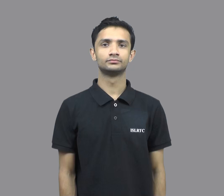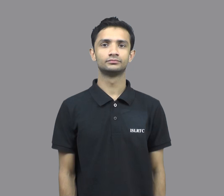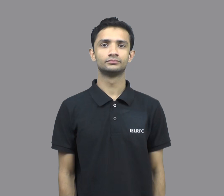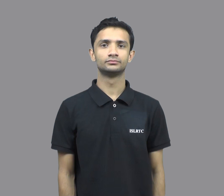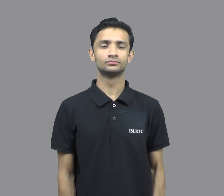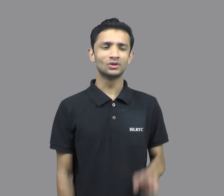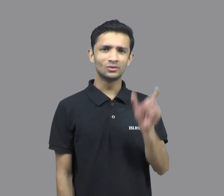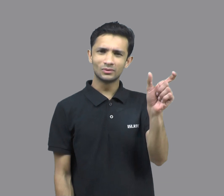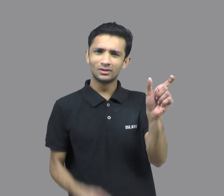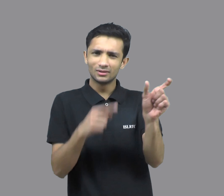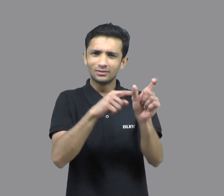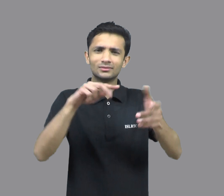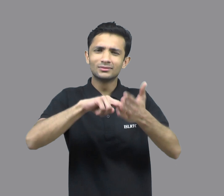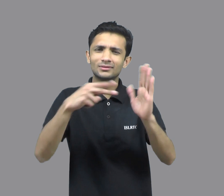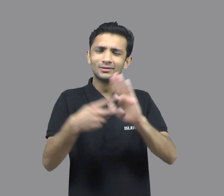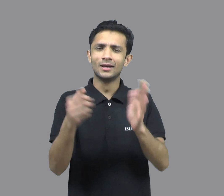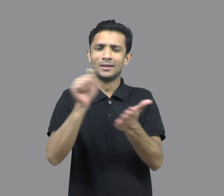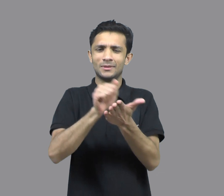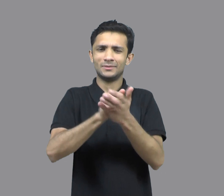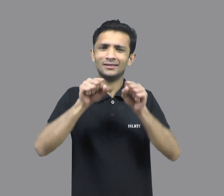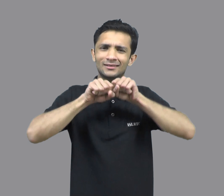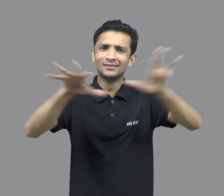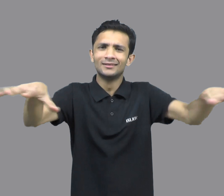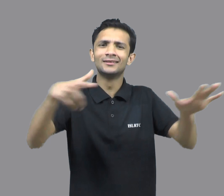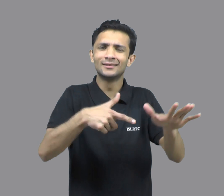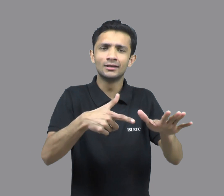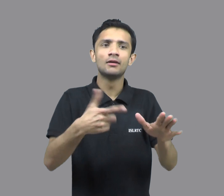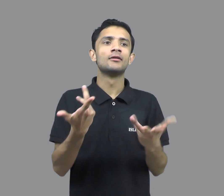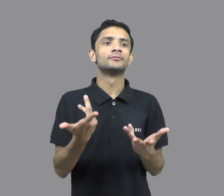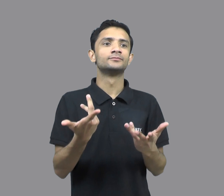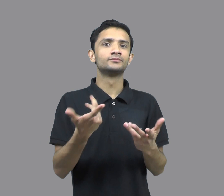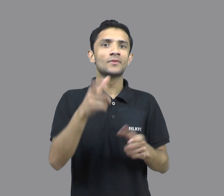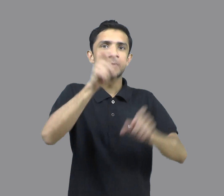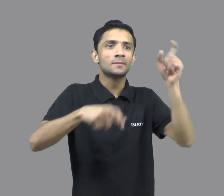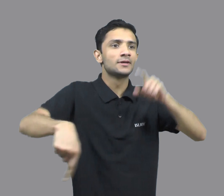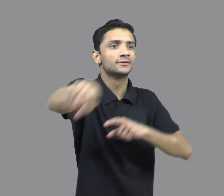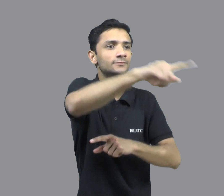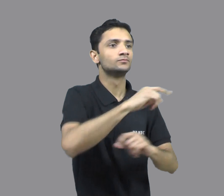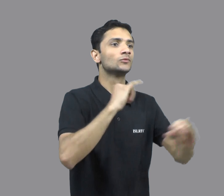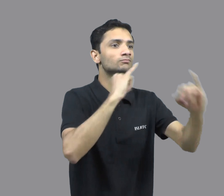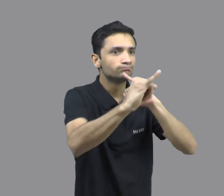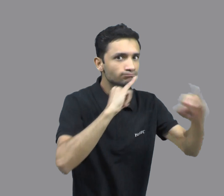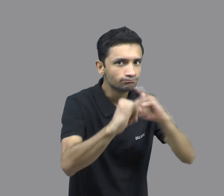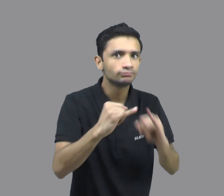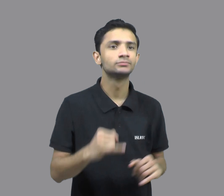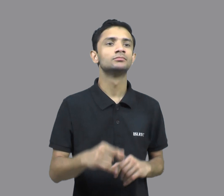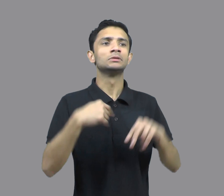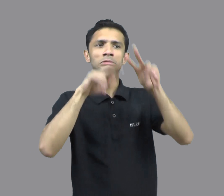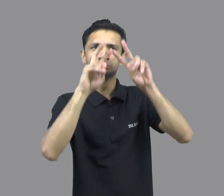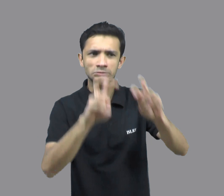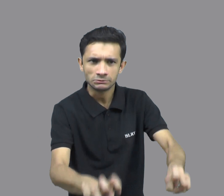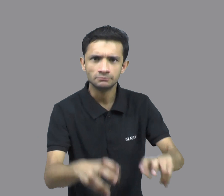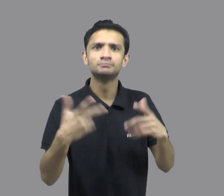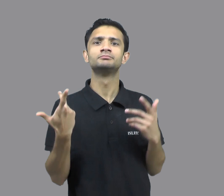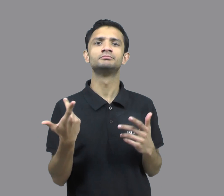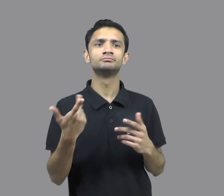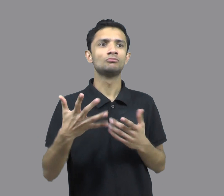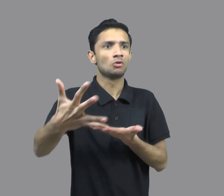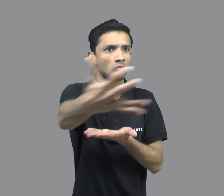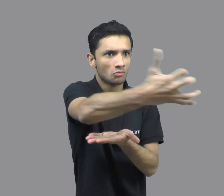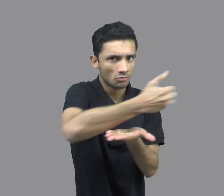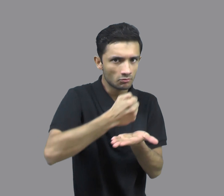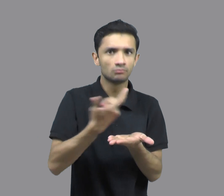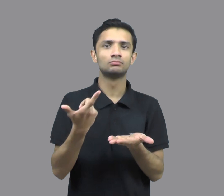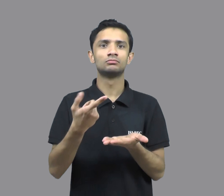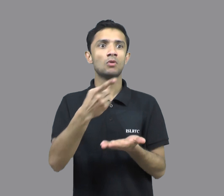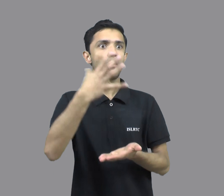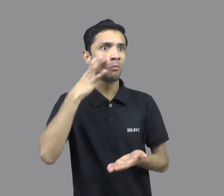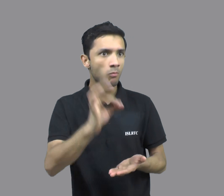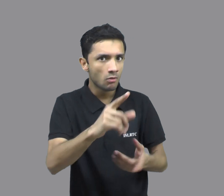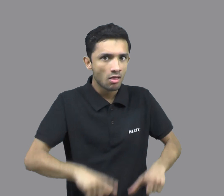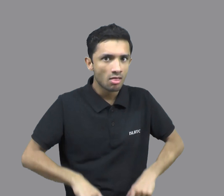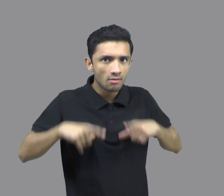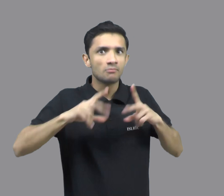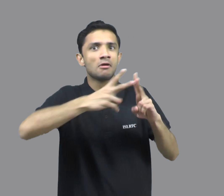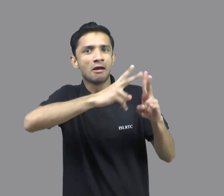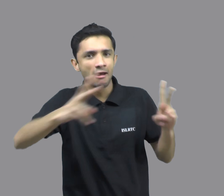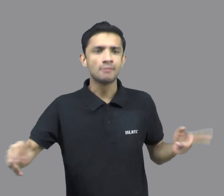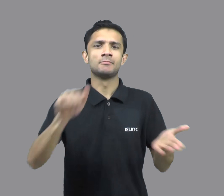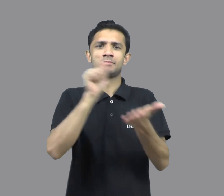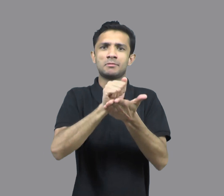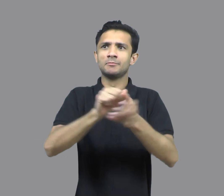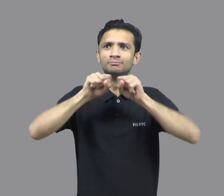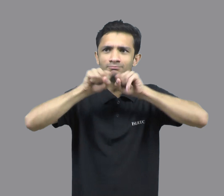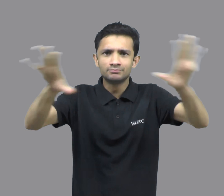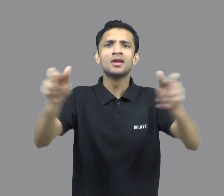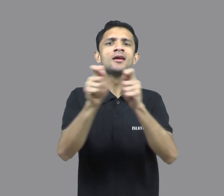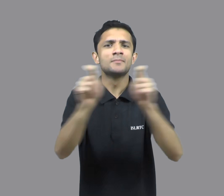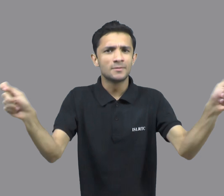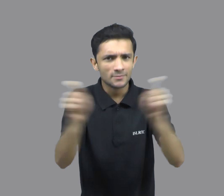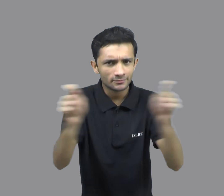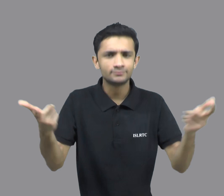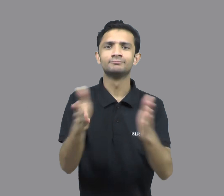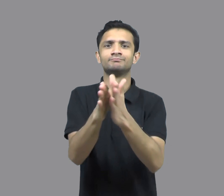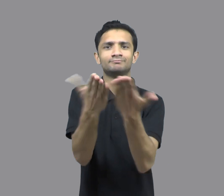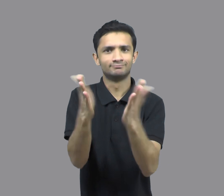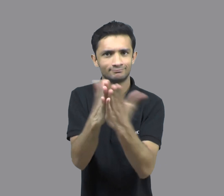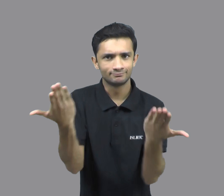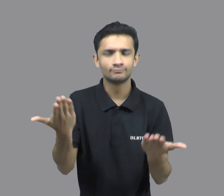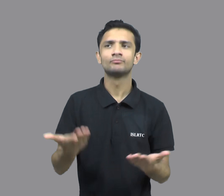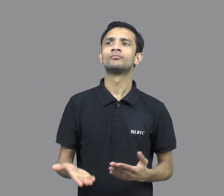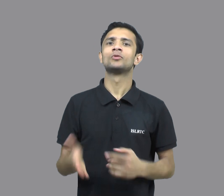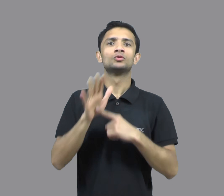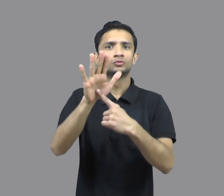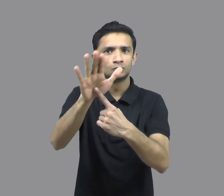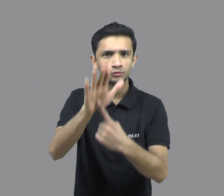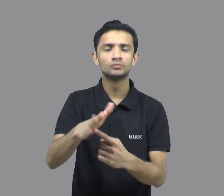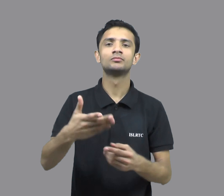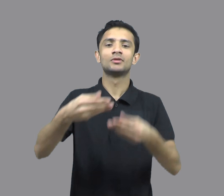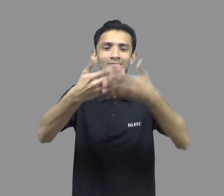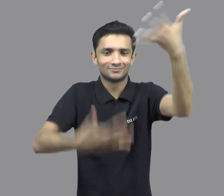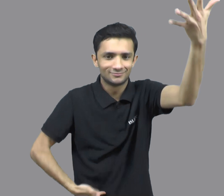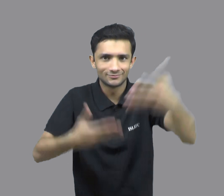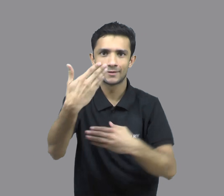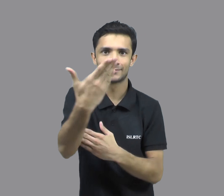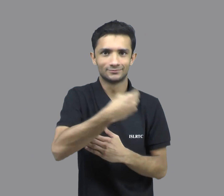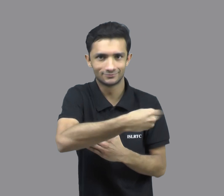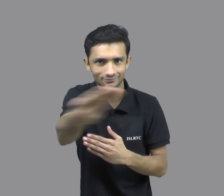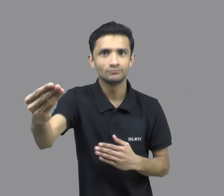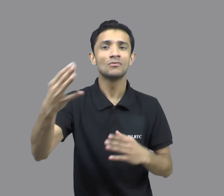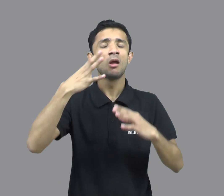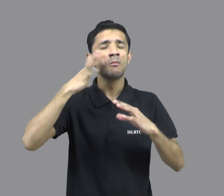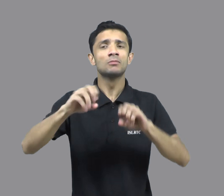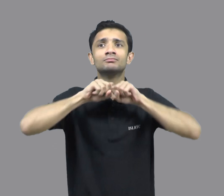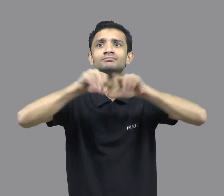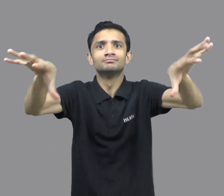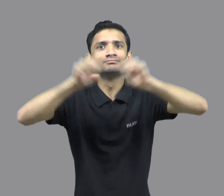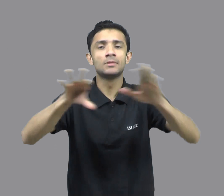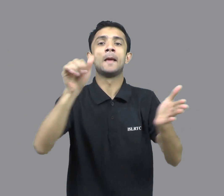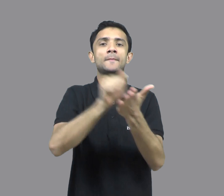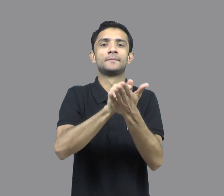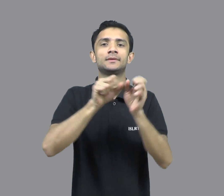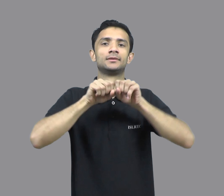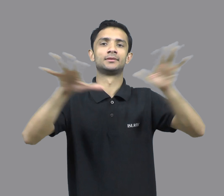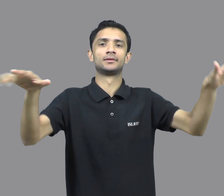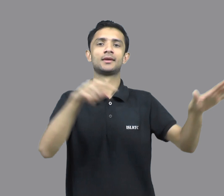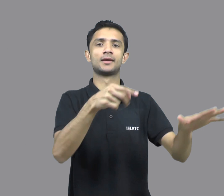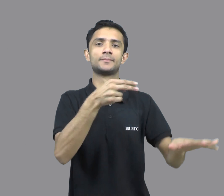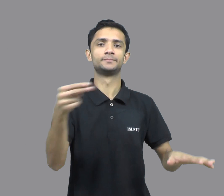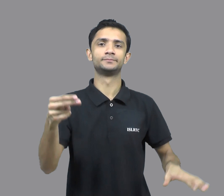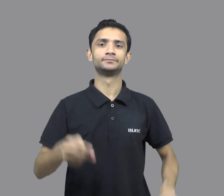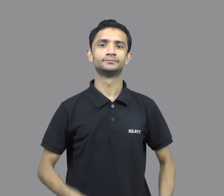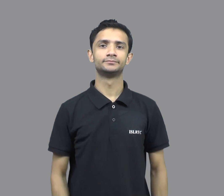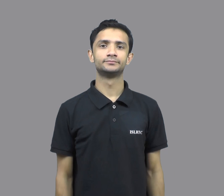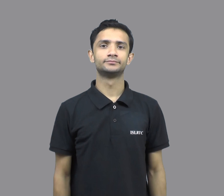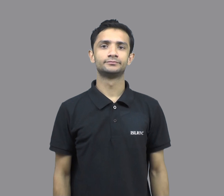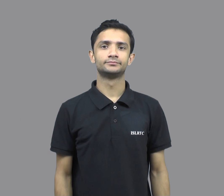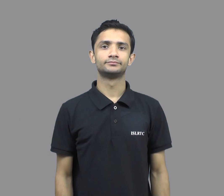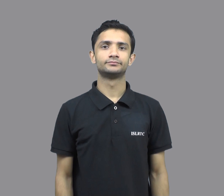Publish (Explaination)